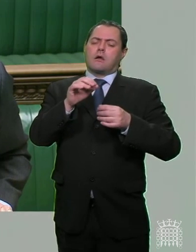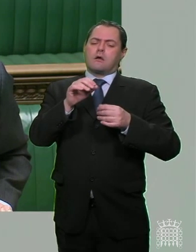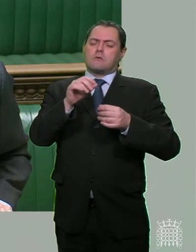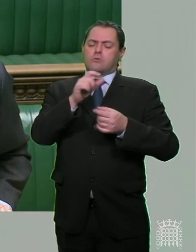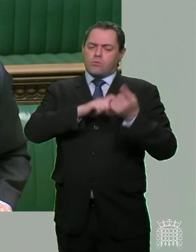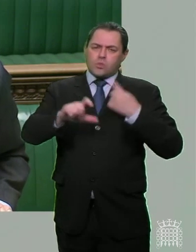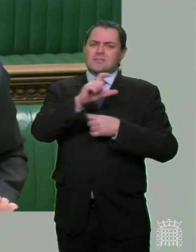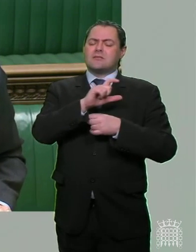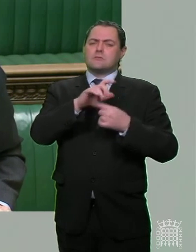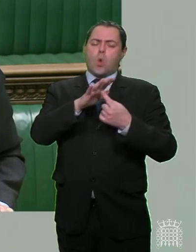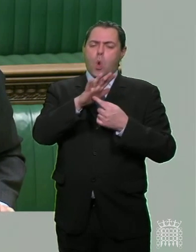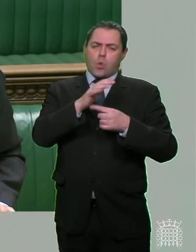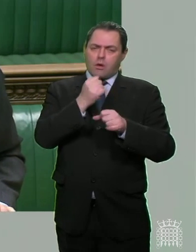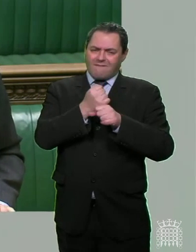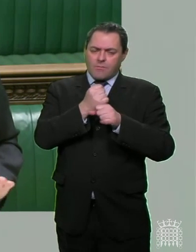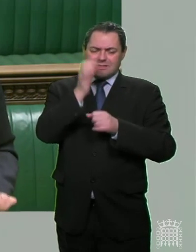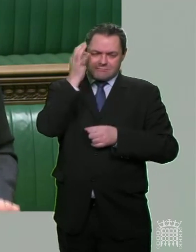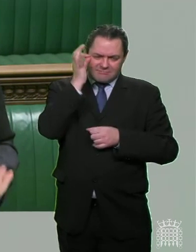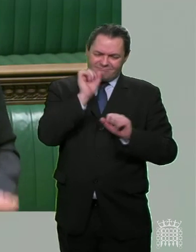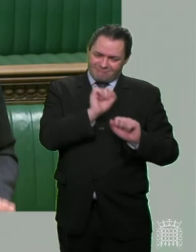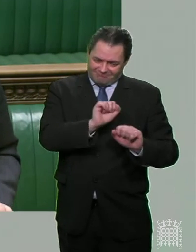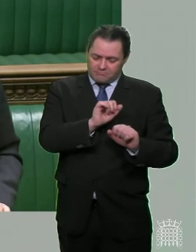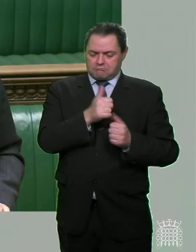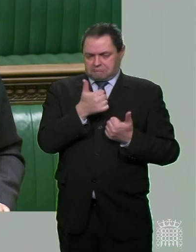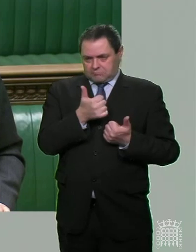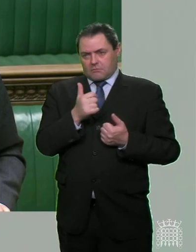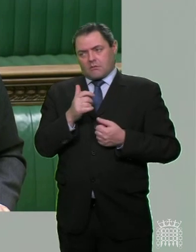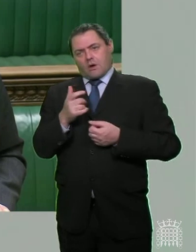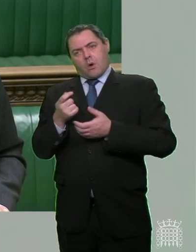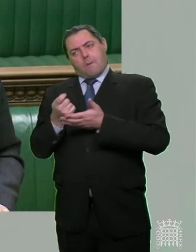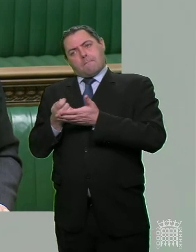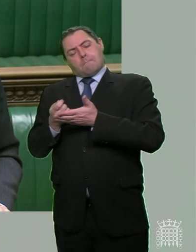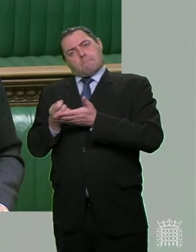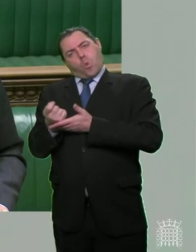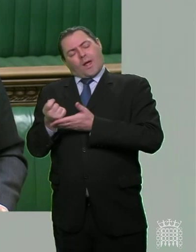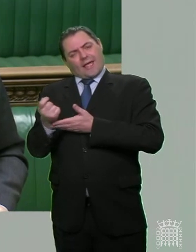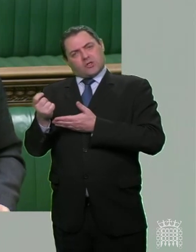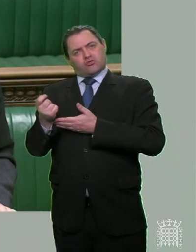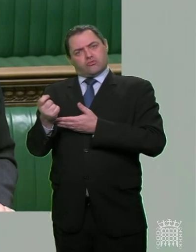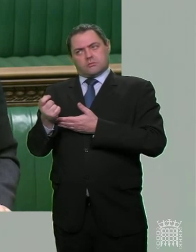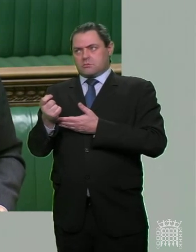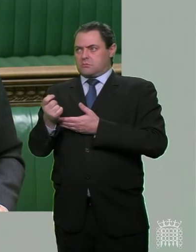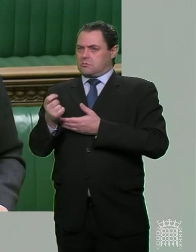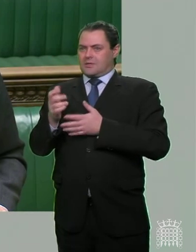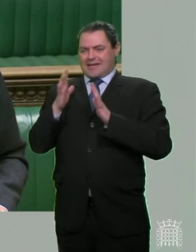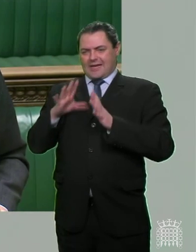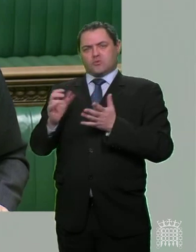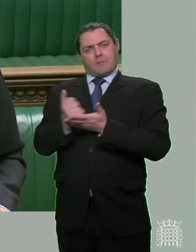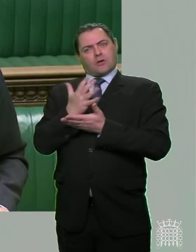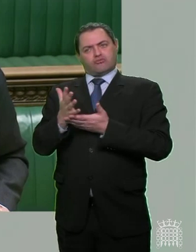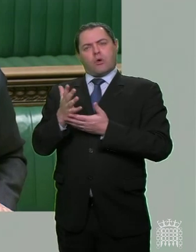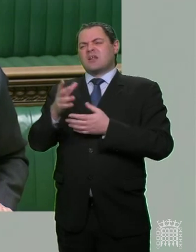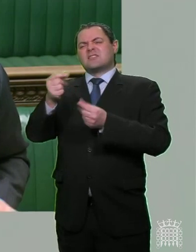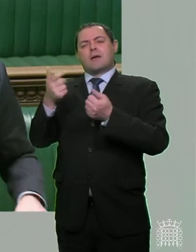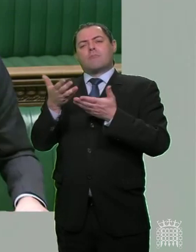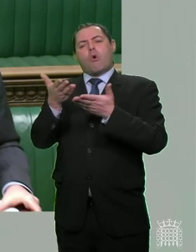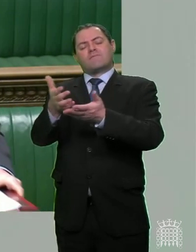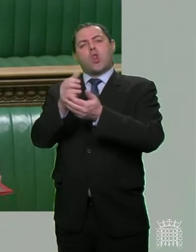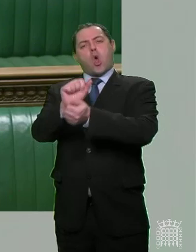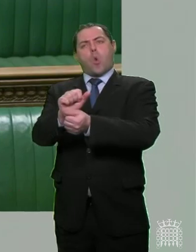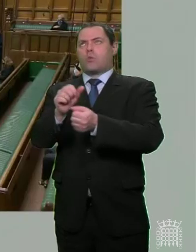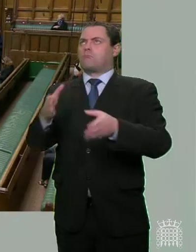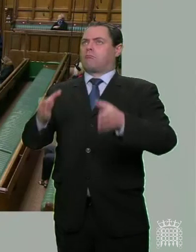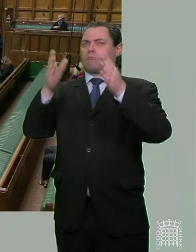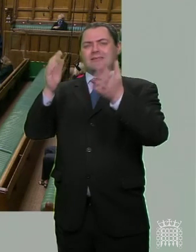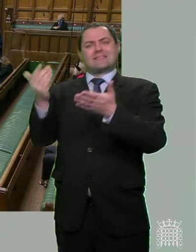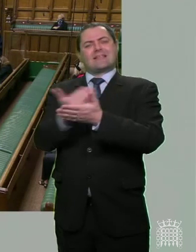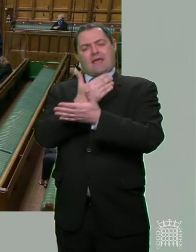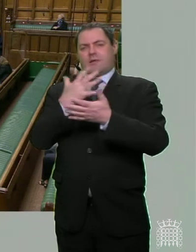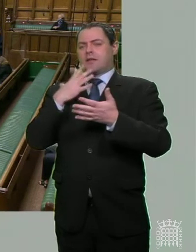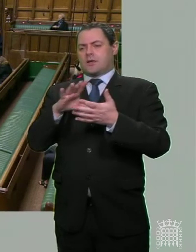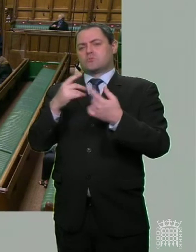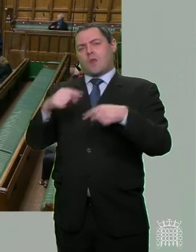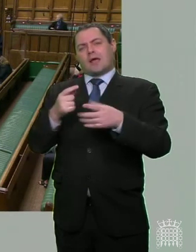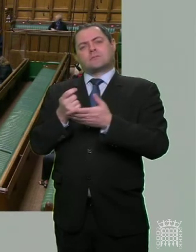It is also important that mortgage companies do not unreasonably refuse mortgages on properties that are perfectly safe.